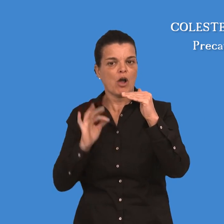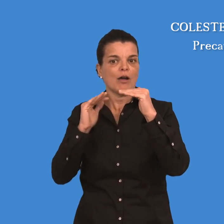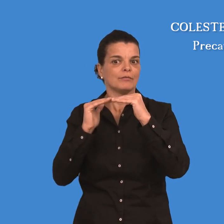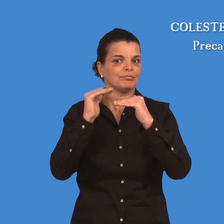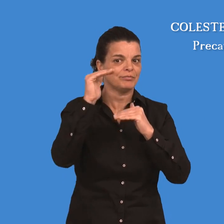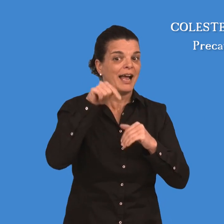superior